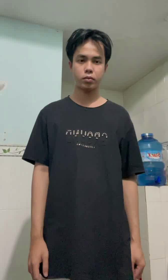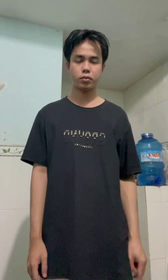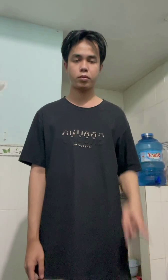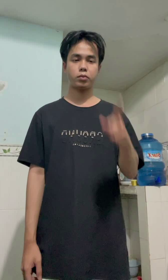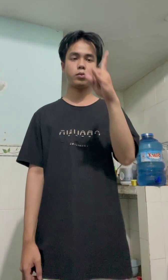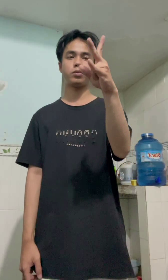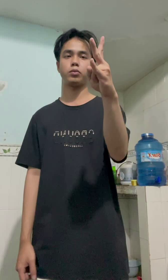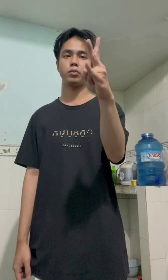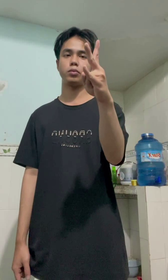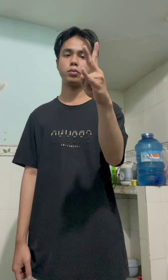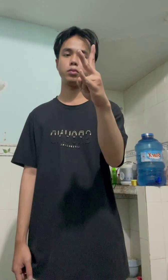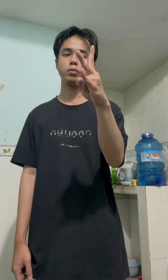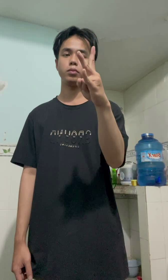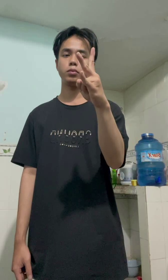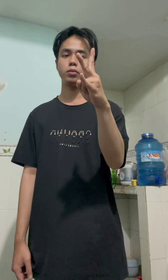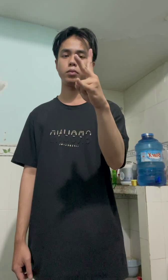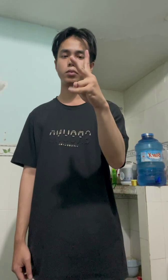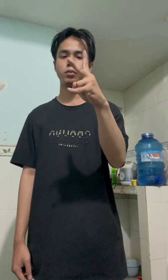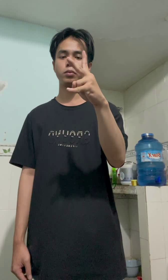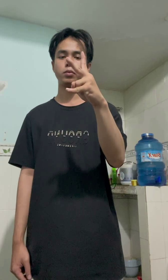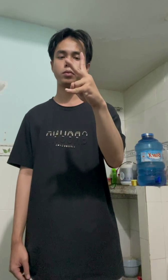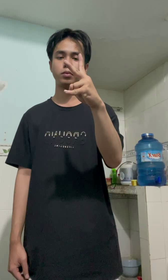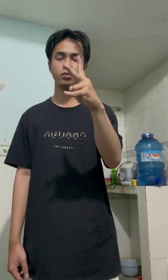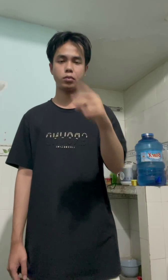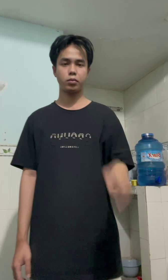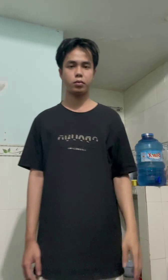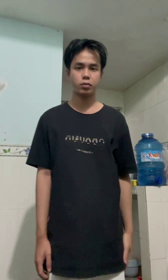h